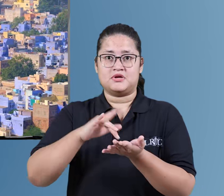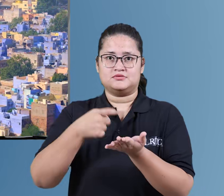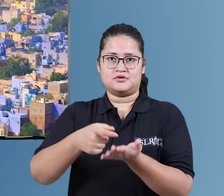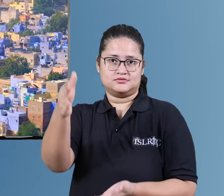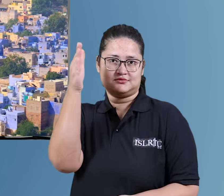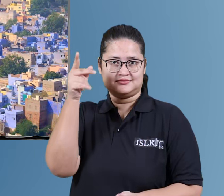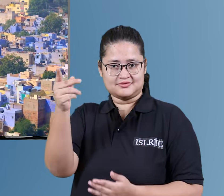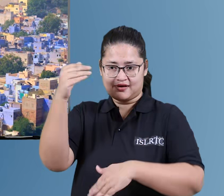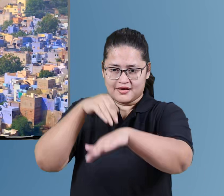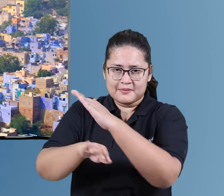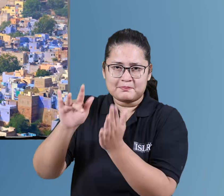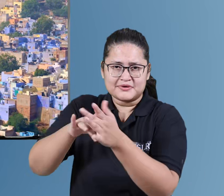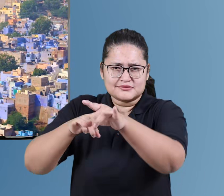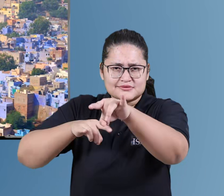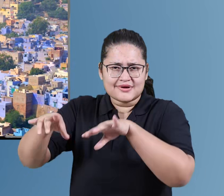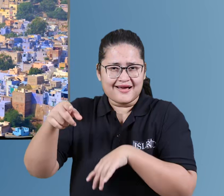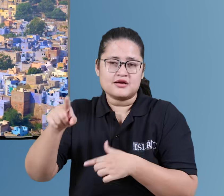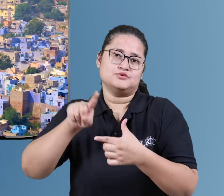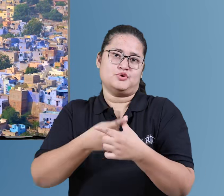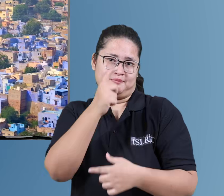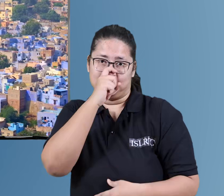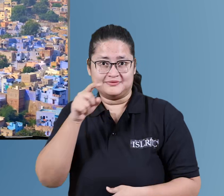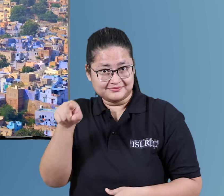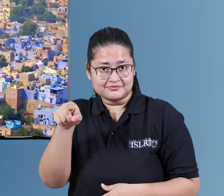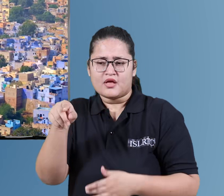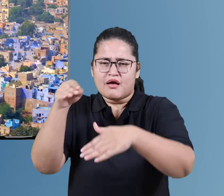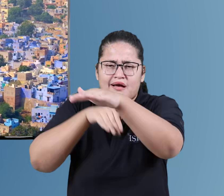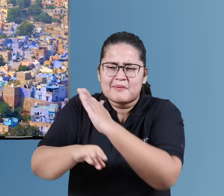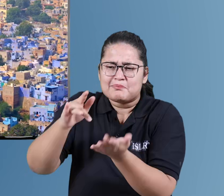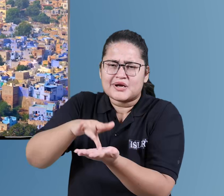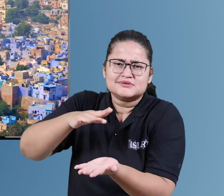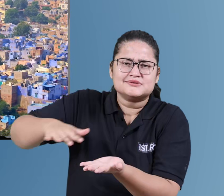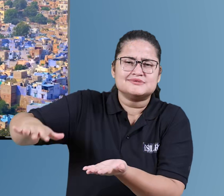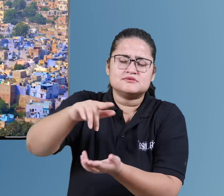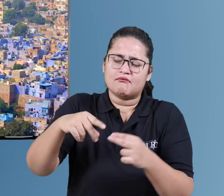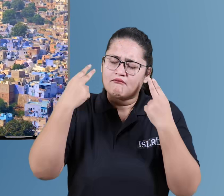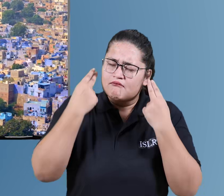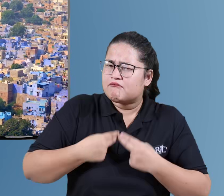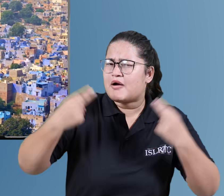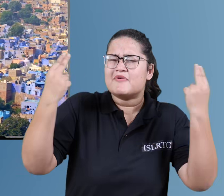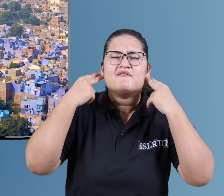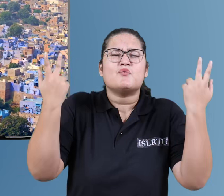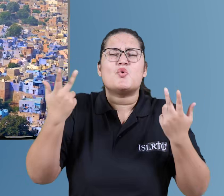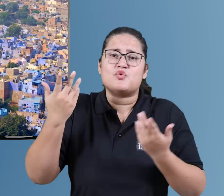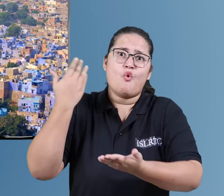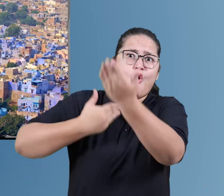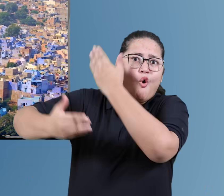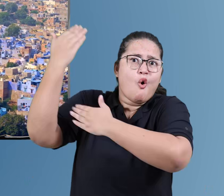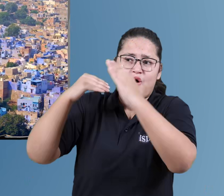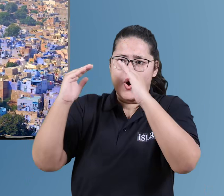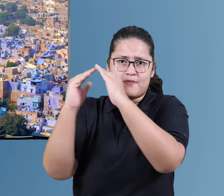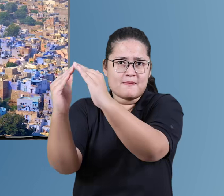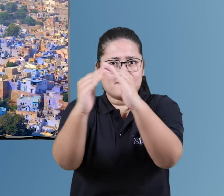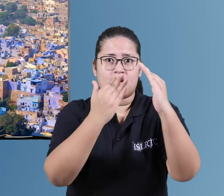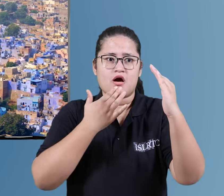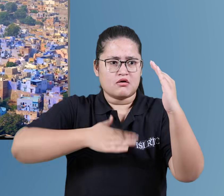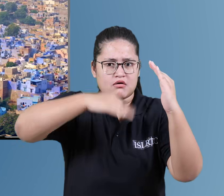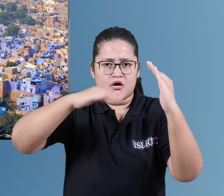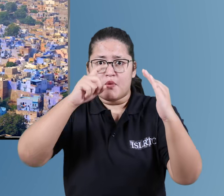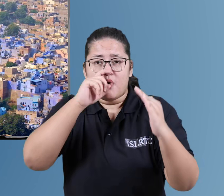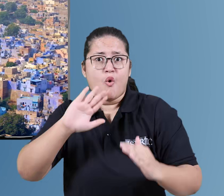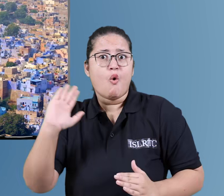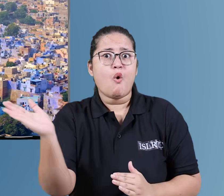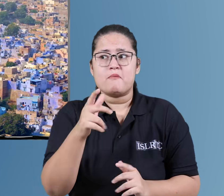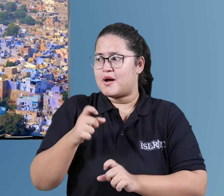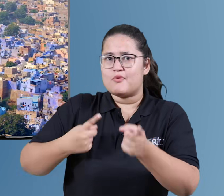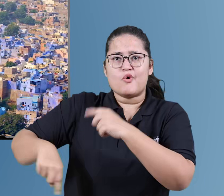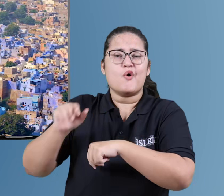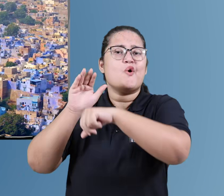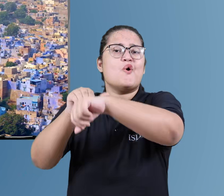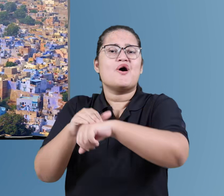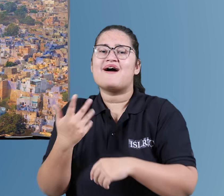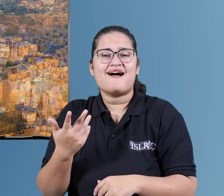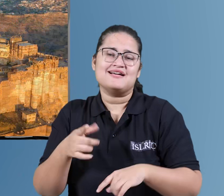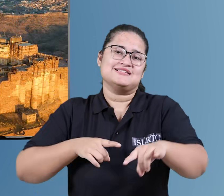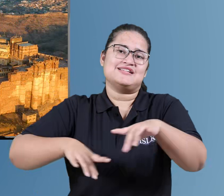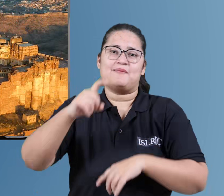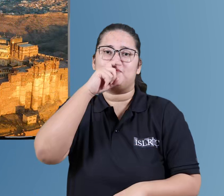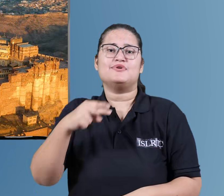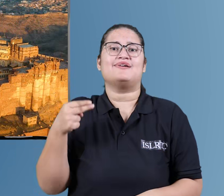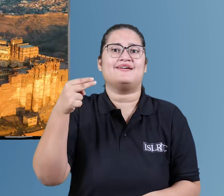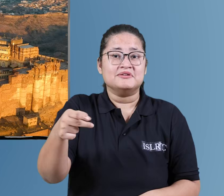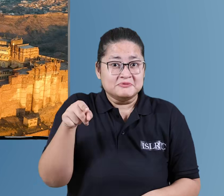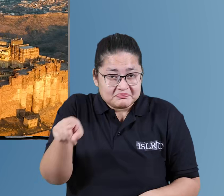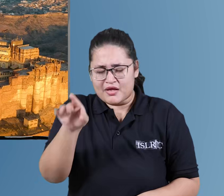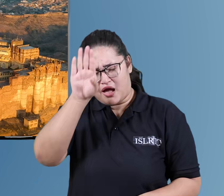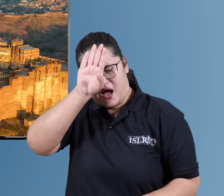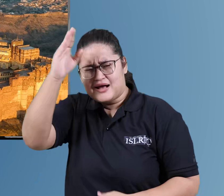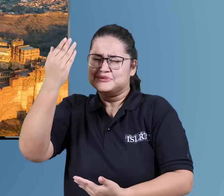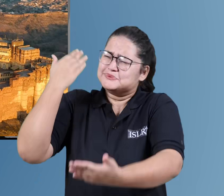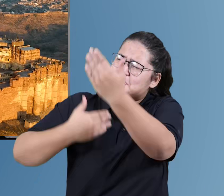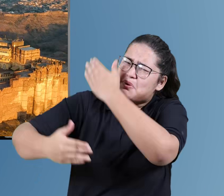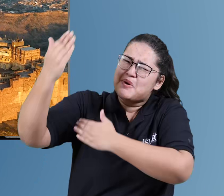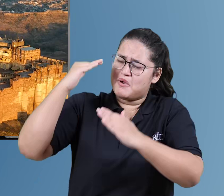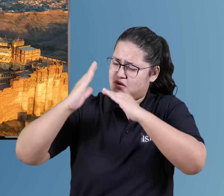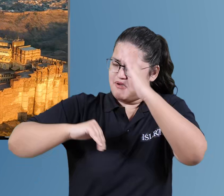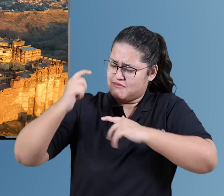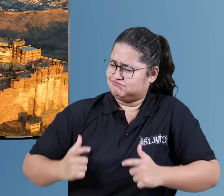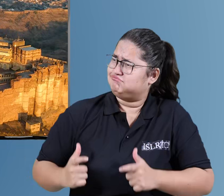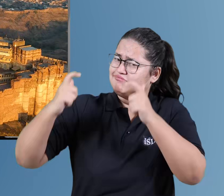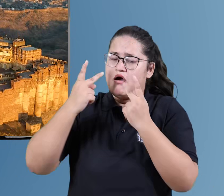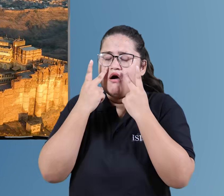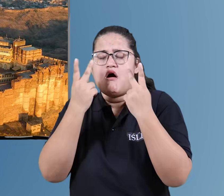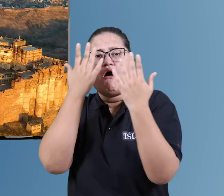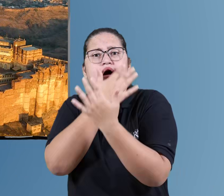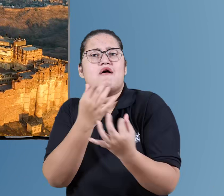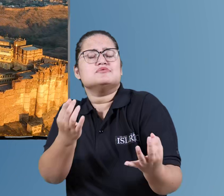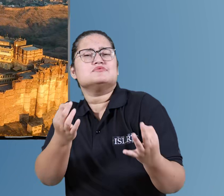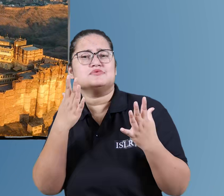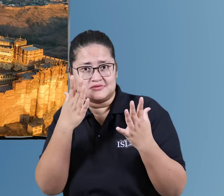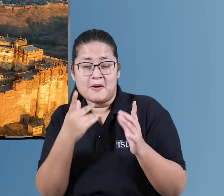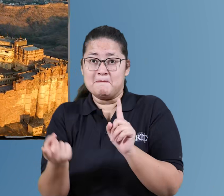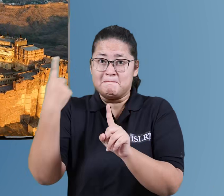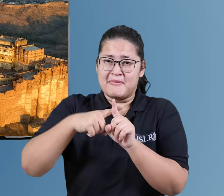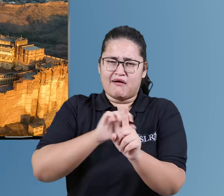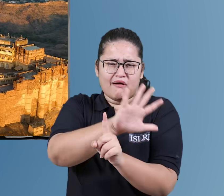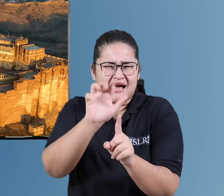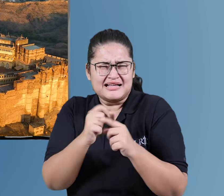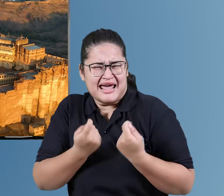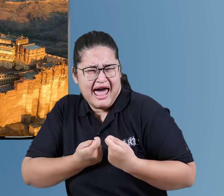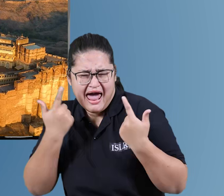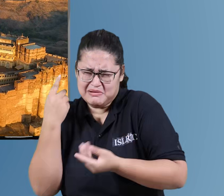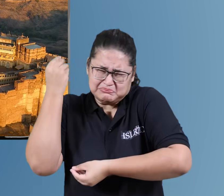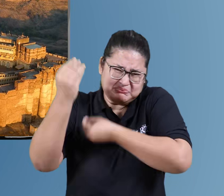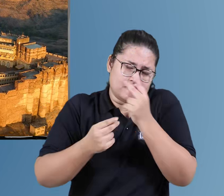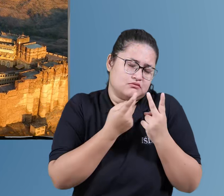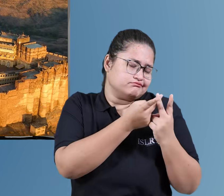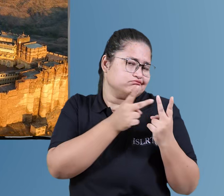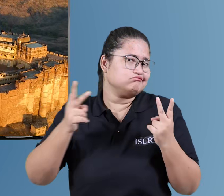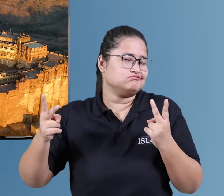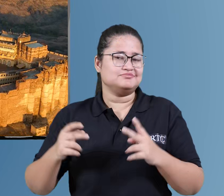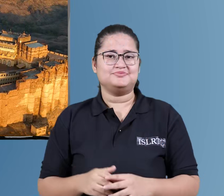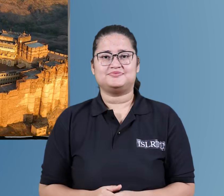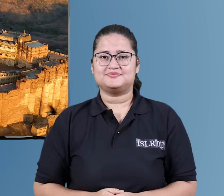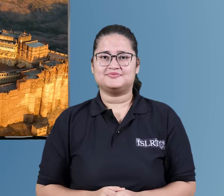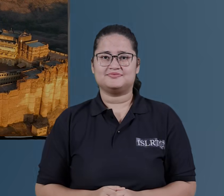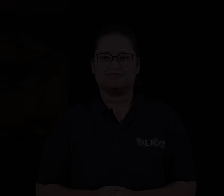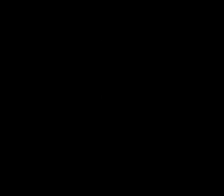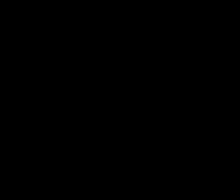Jodhpur is a city in Rajasthan, often referred to as the “Blue City” due to the blue-painted houses in the old town. It is known for its historical significance and architectural beauty, featuring royal palaces and forts. Additionally, Jodhpur is famous for its rich cultural heritage.